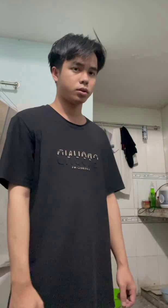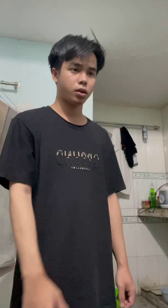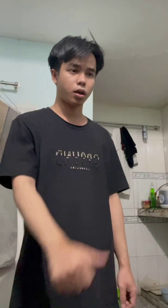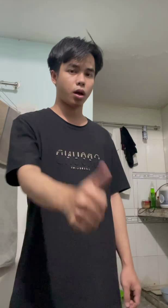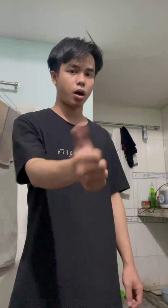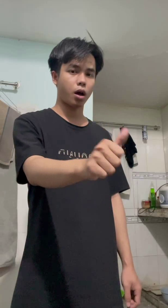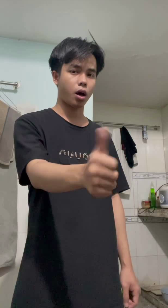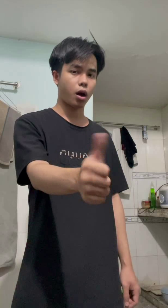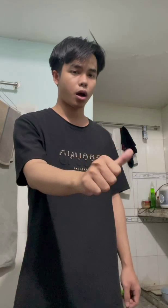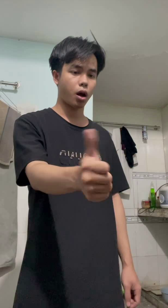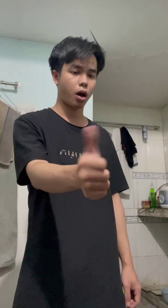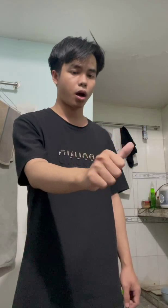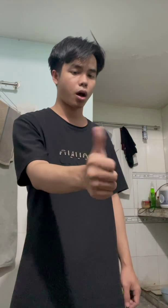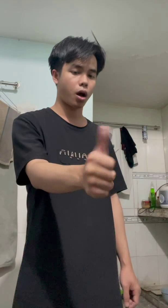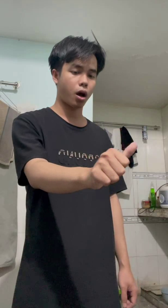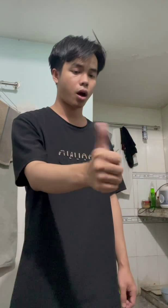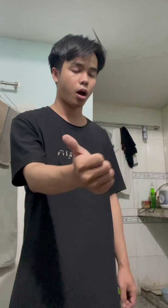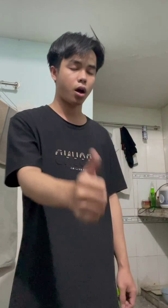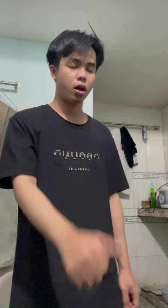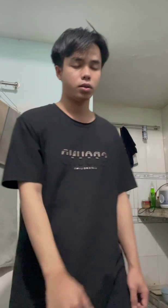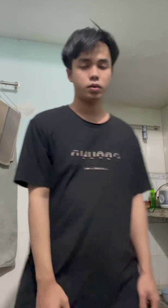ai